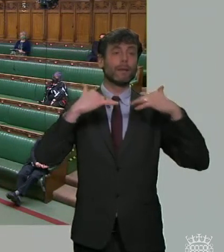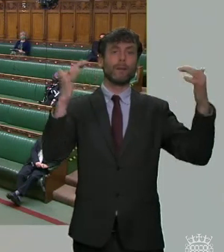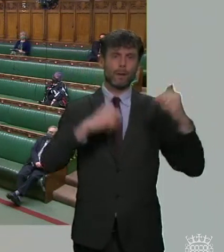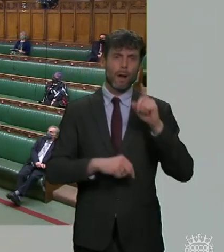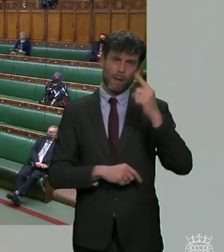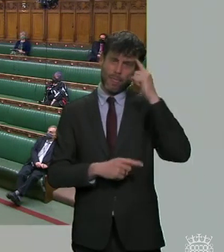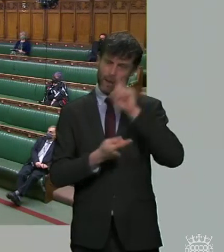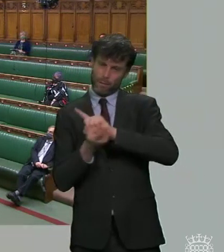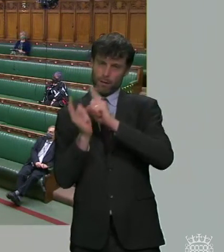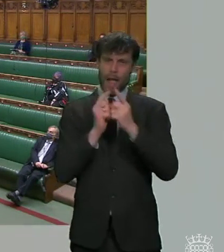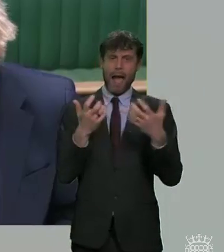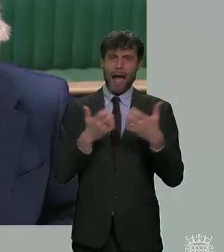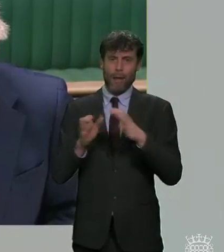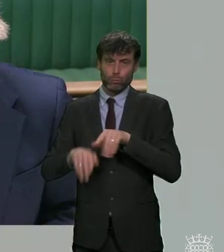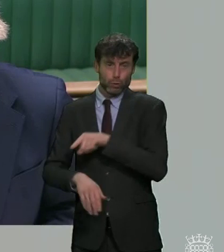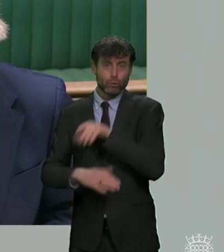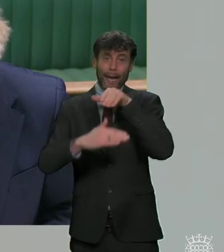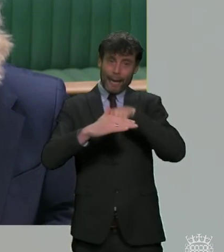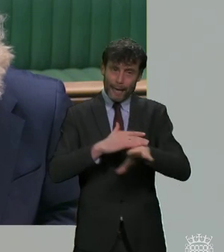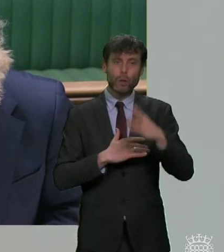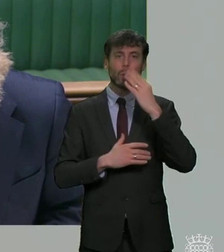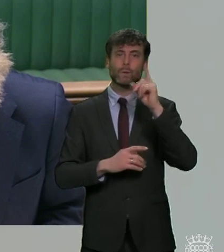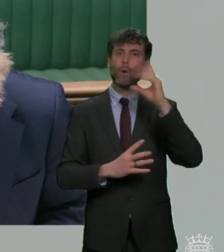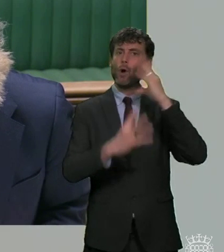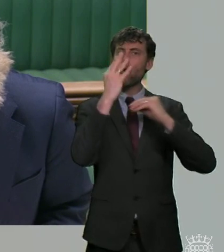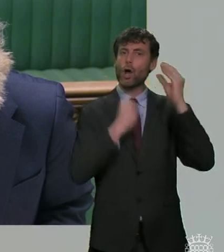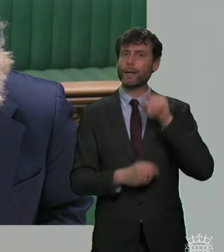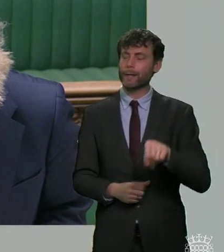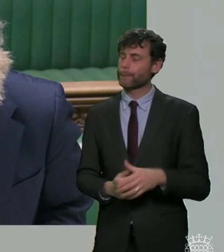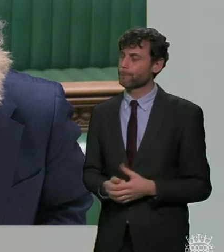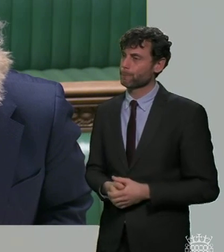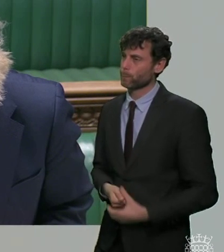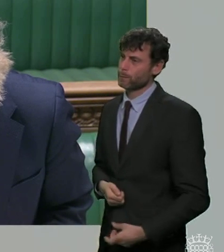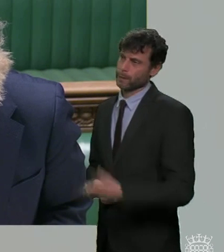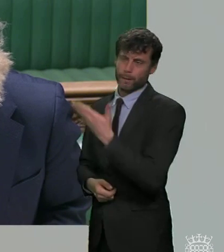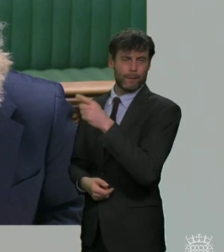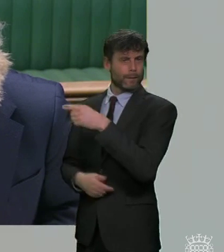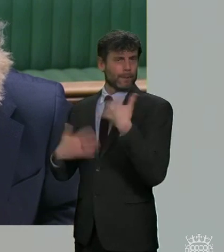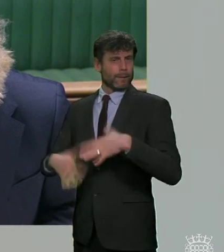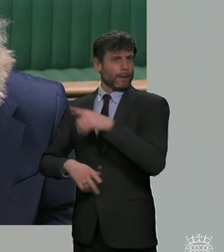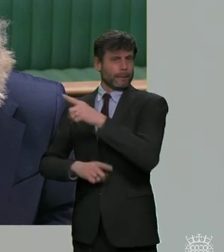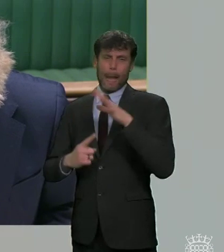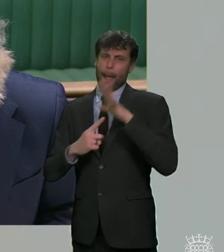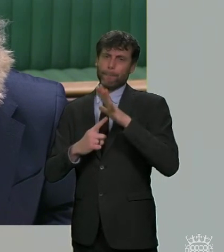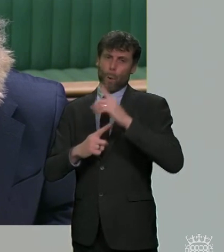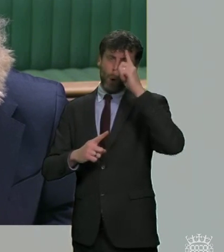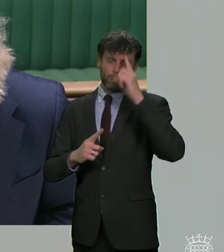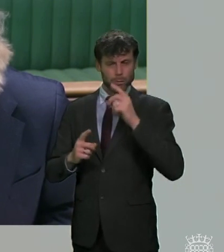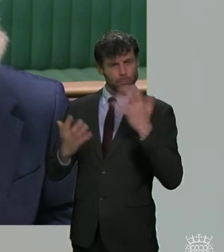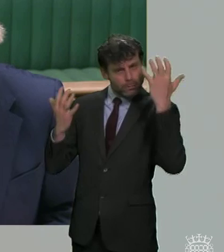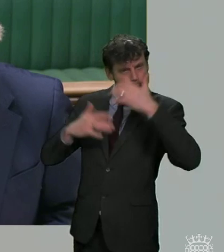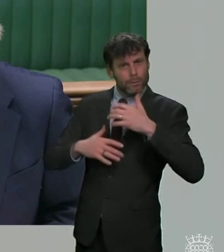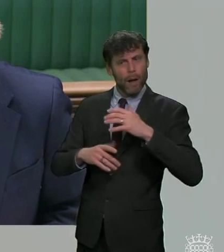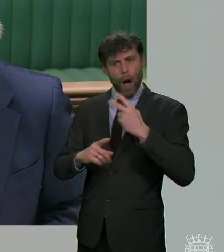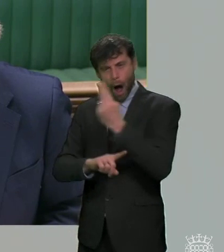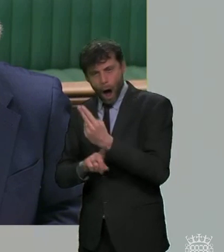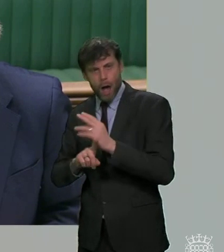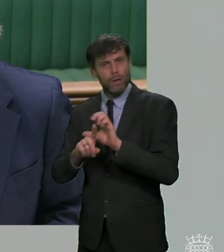My right honourable and learned Friend has been a great champion of the arts and culture sectors, and he is completely right about the role that they can play for young people in the recovery.